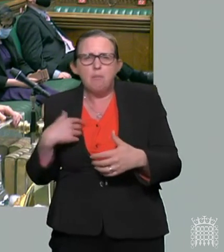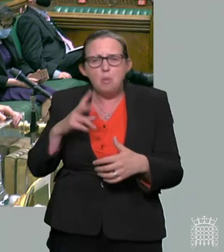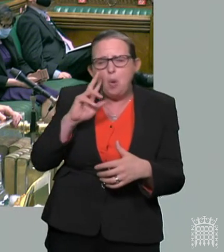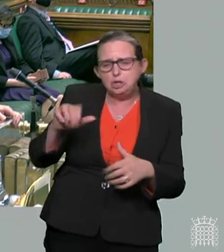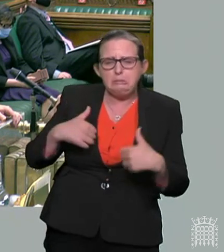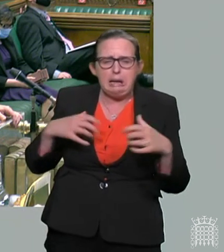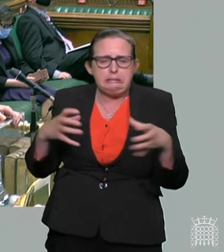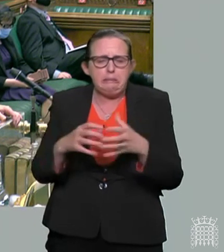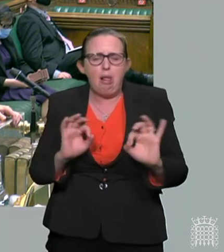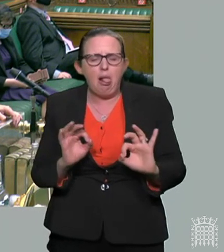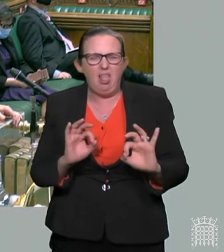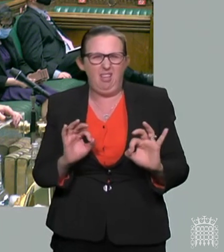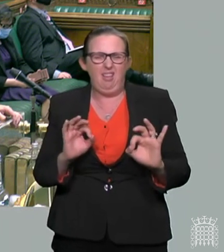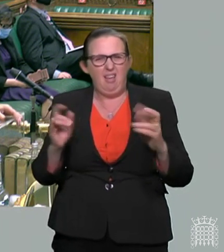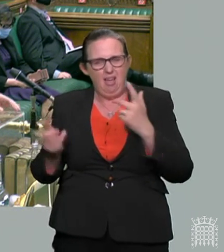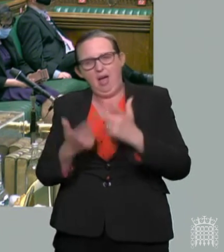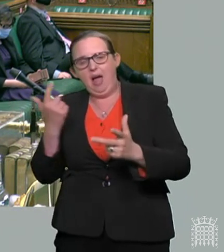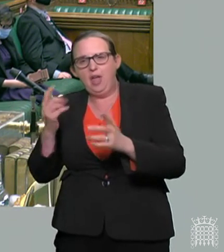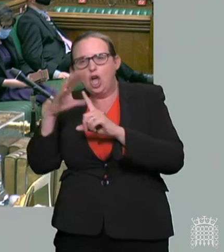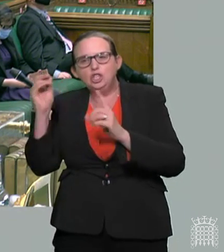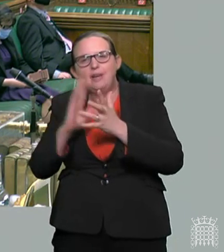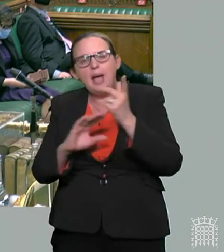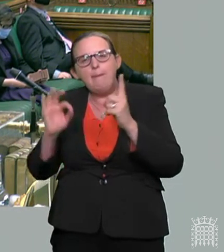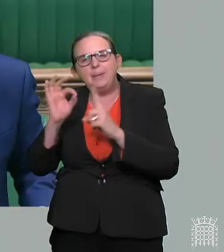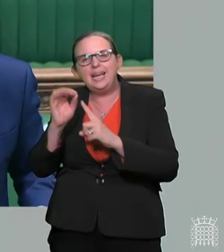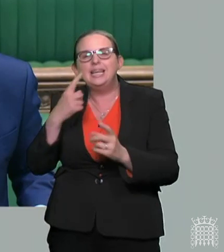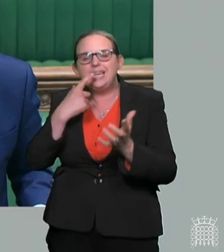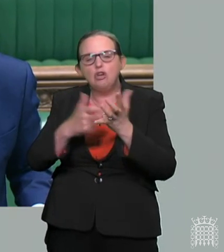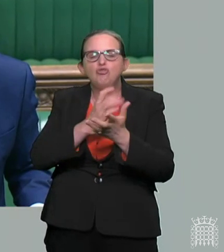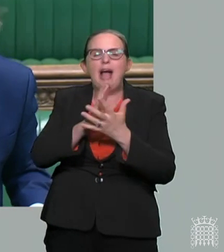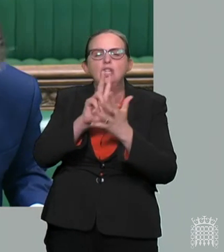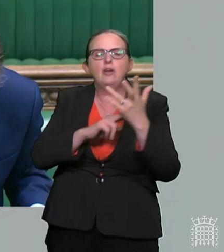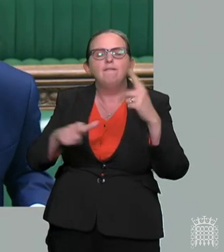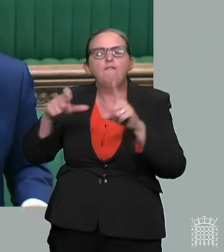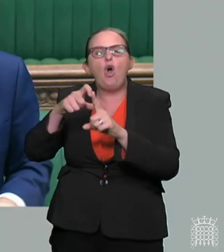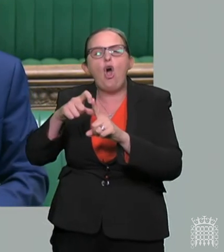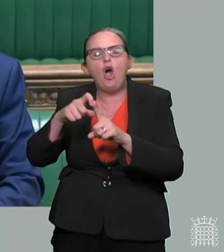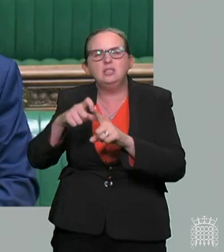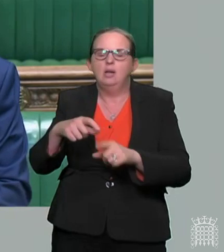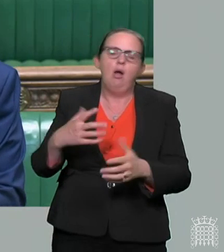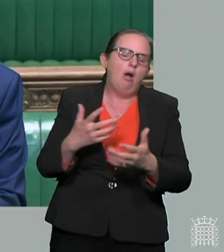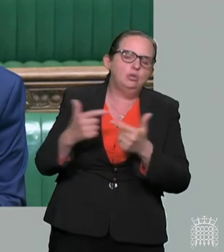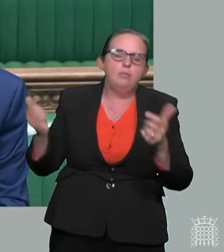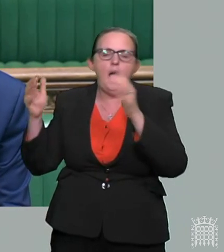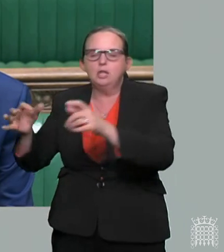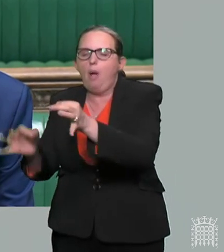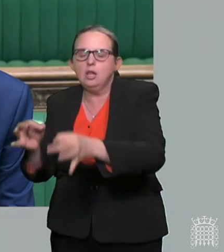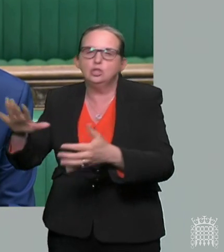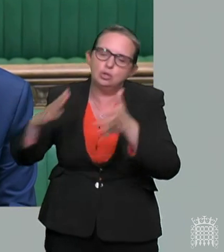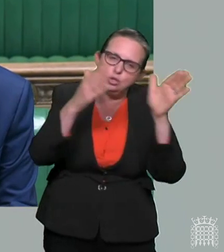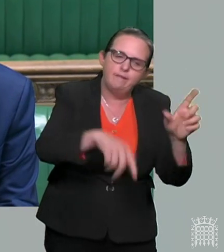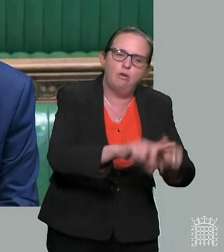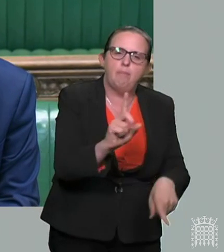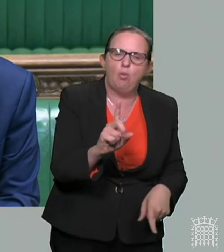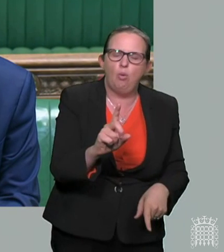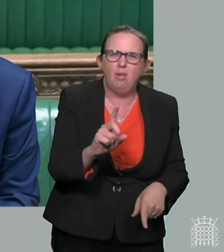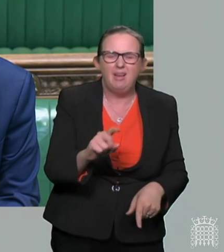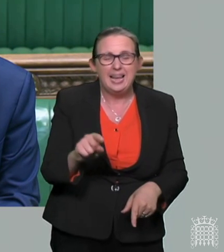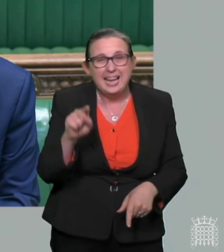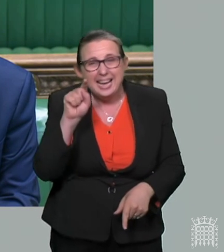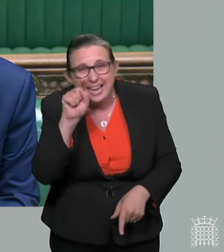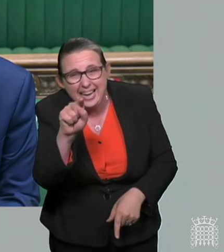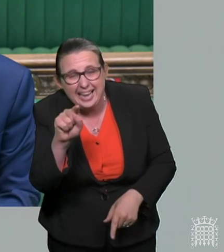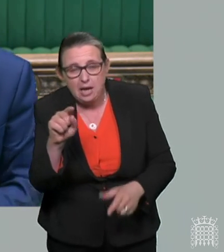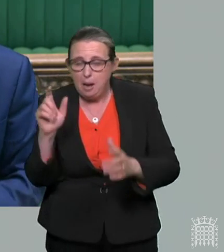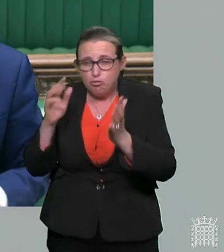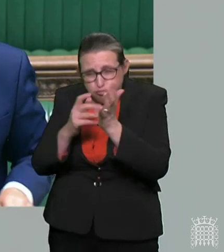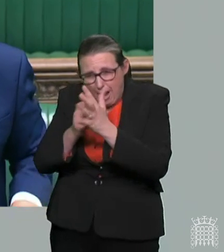Why else would another Conservative MP say that Marcus Rashford spends too much time “playing politics”, when he is actually trying to feed children that the Government will not?